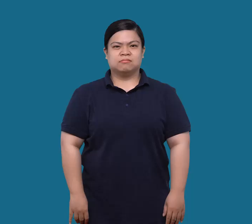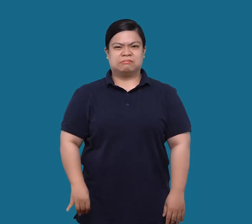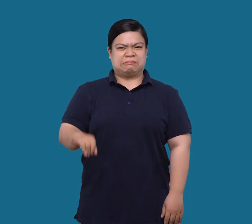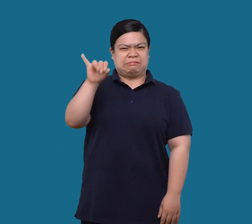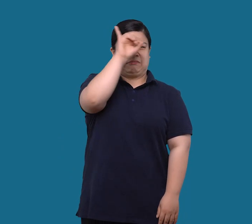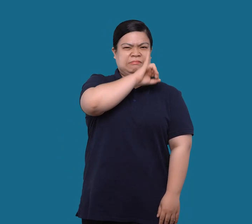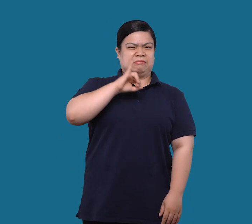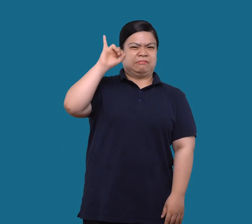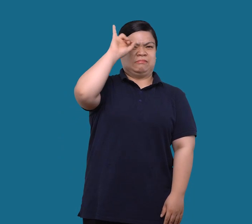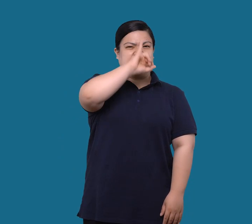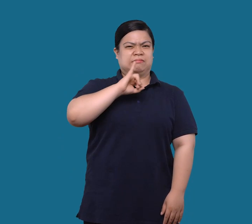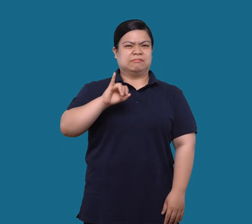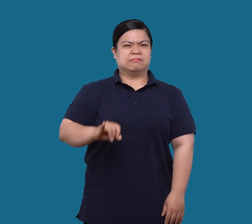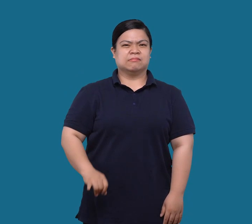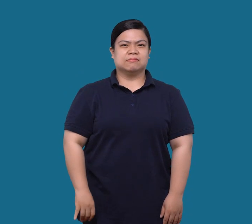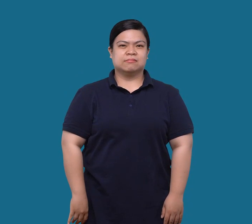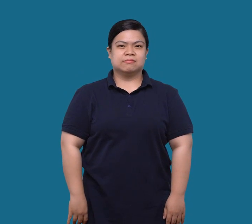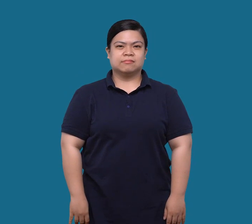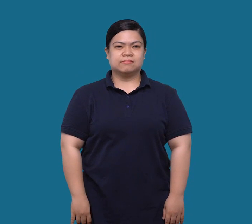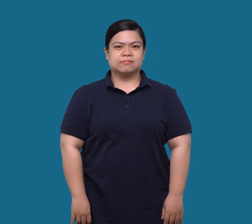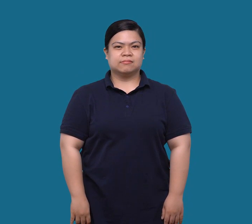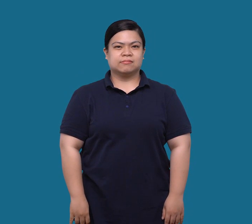không đẹp